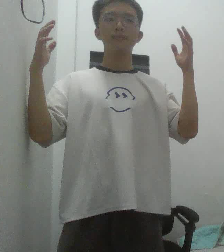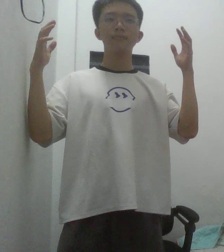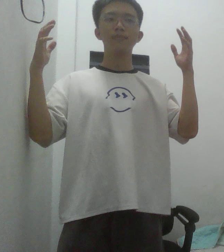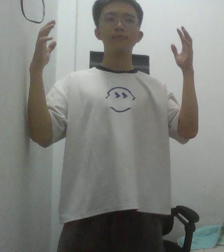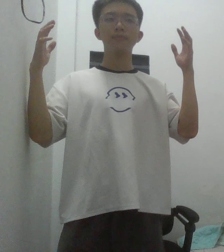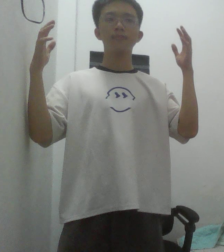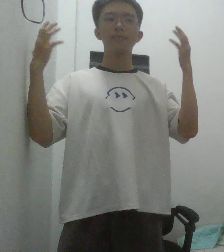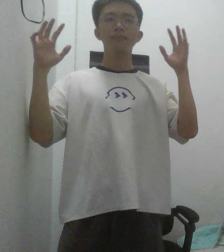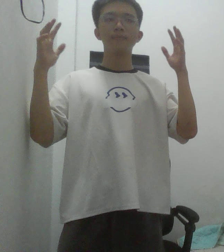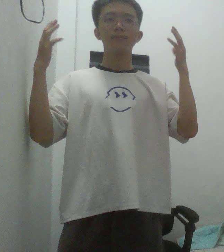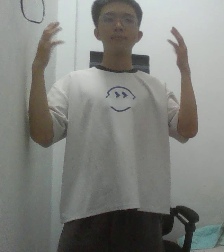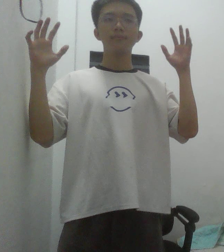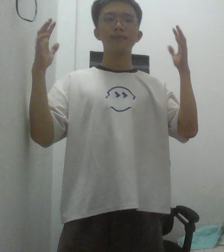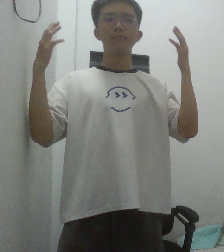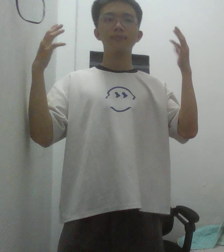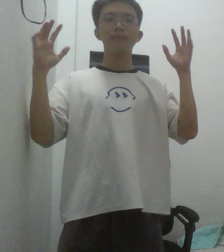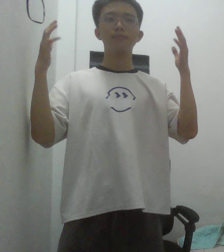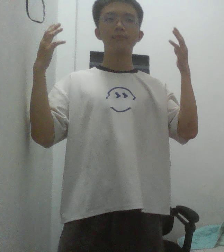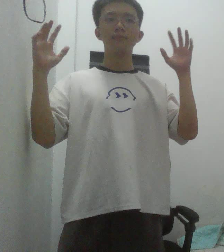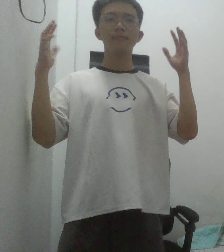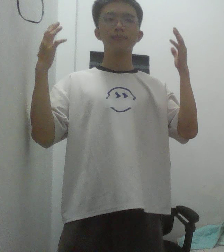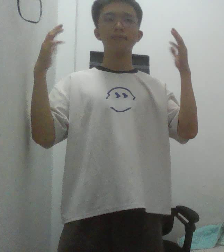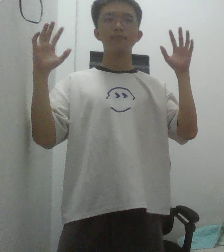vo tay